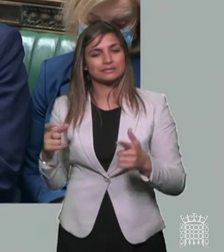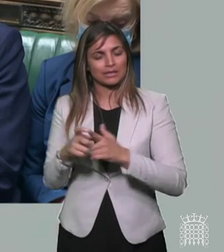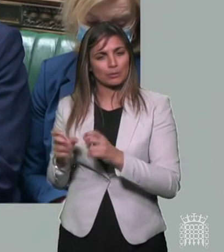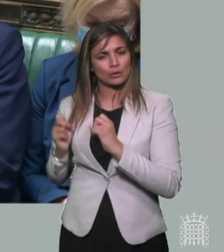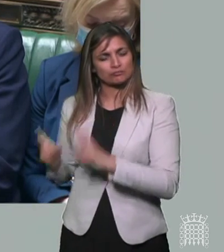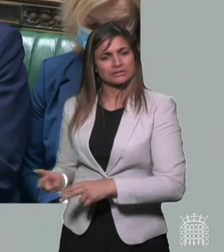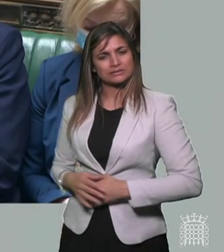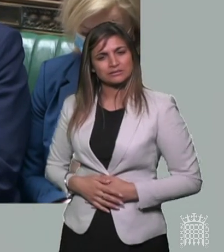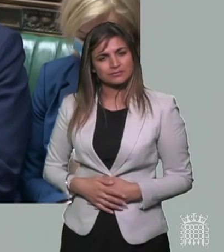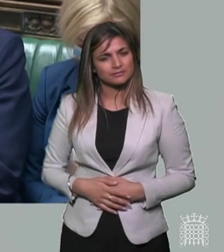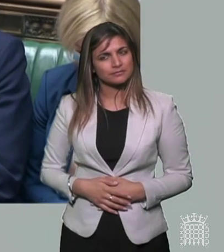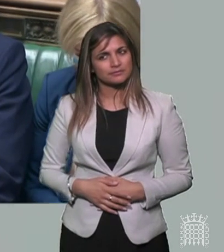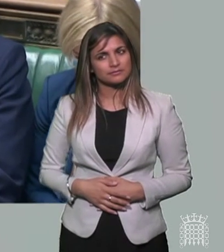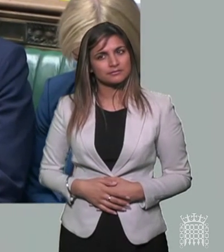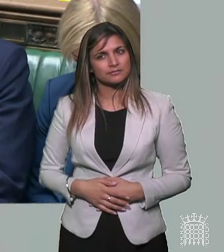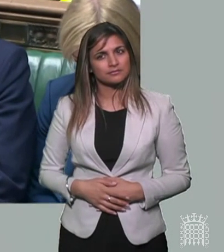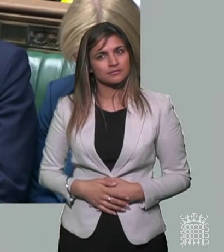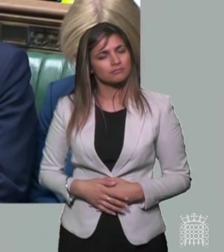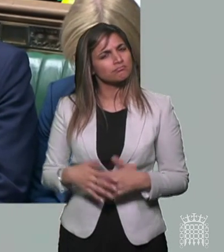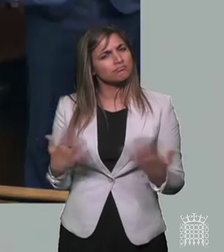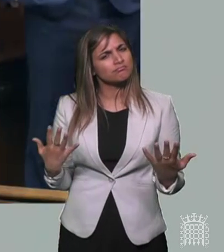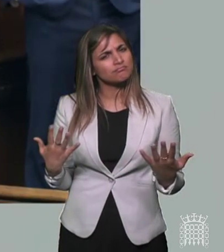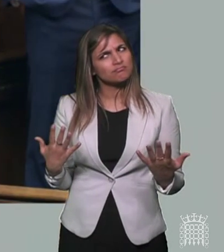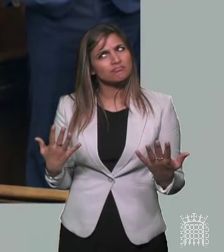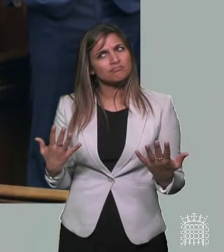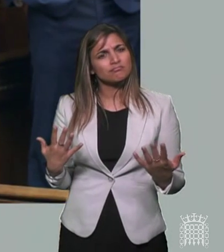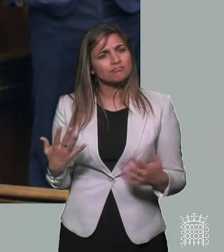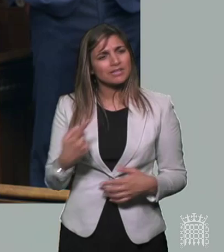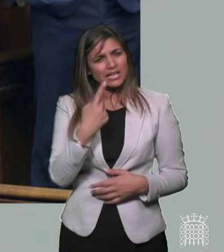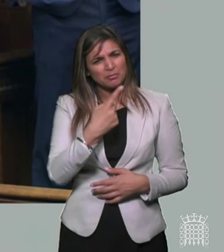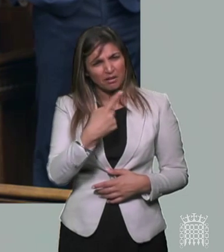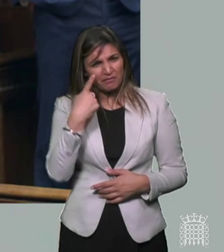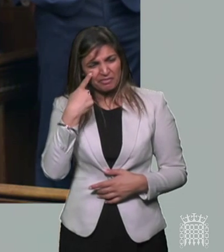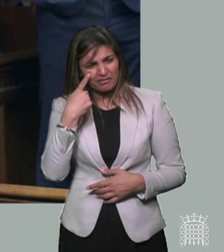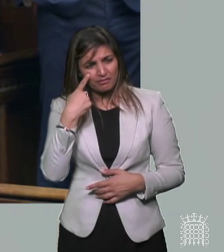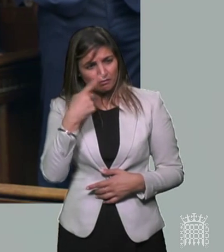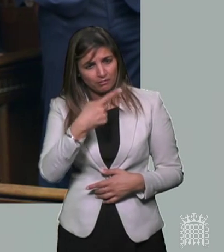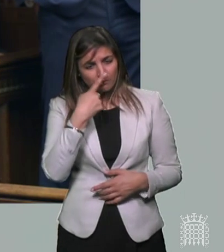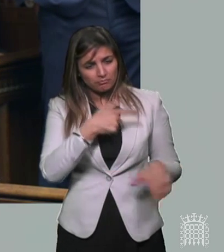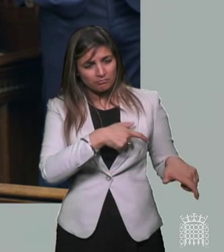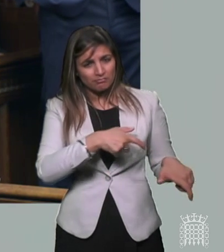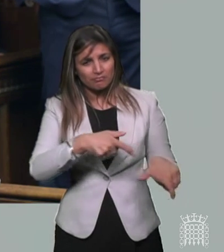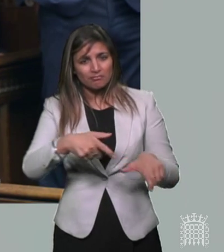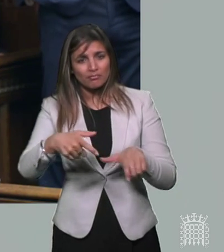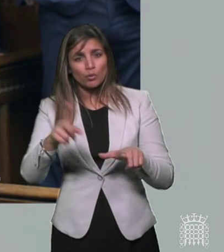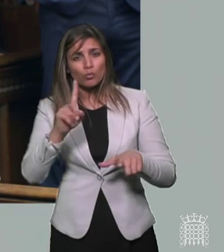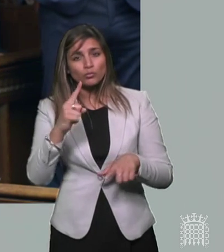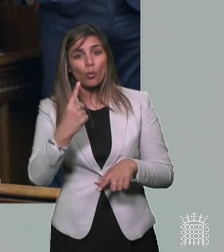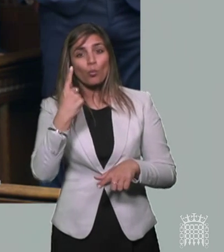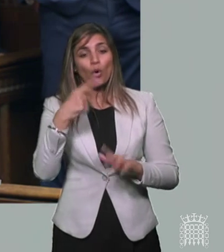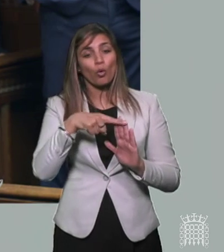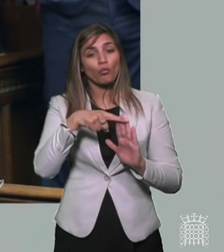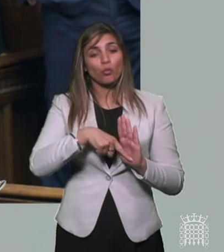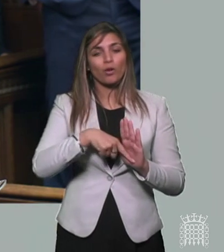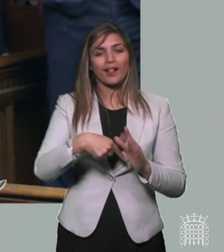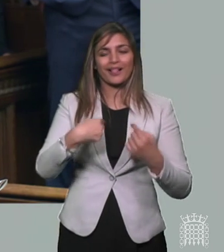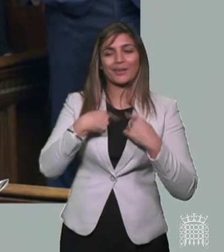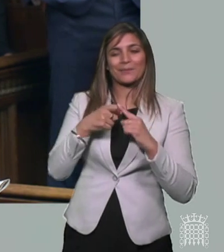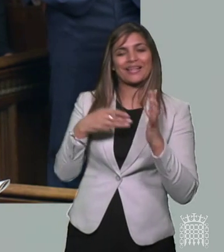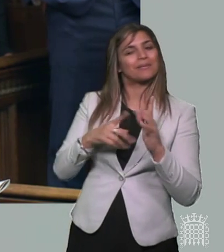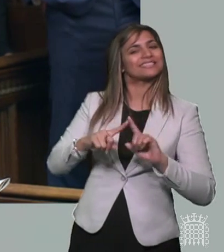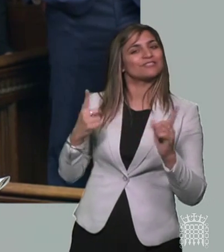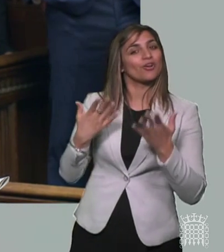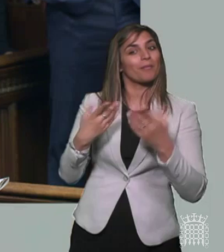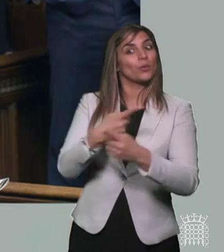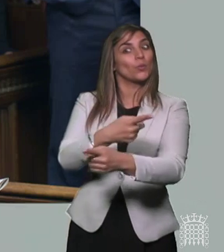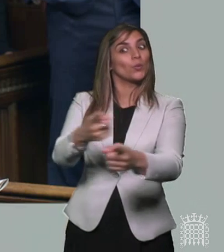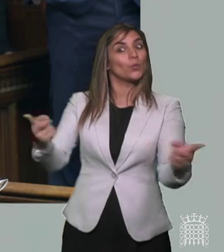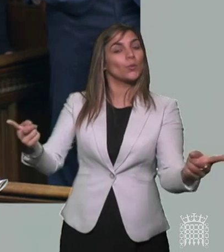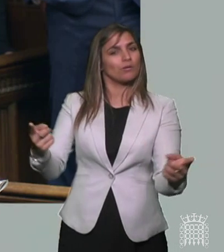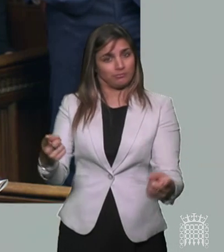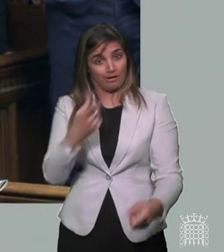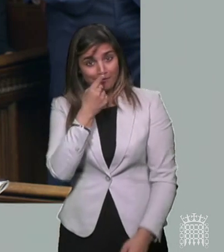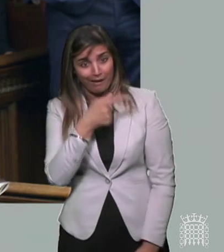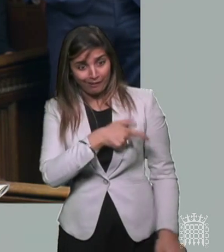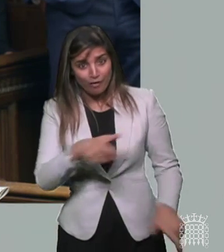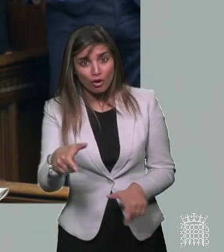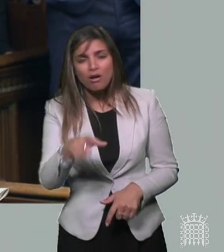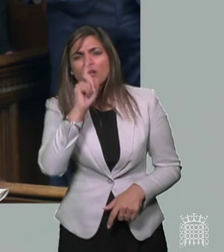So how does he think he can still maintain one rule for him and another for the rest of the us?